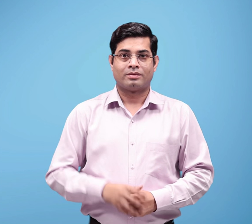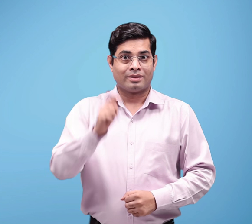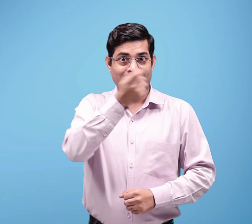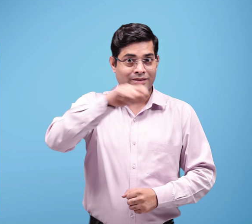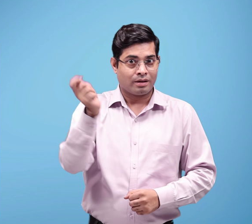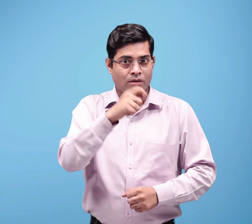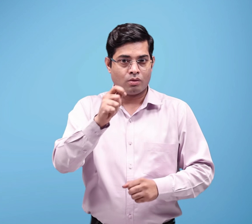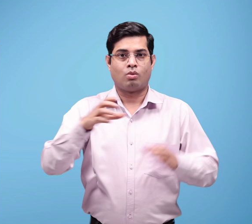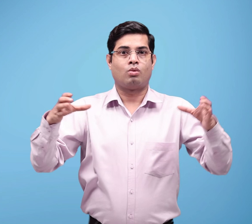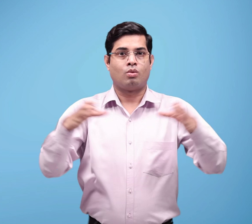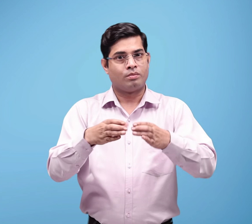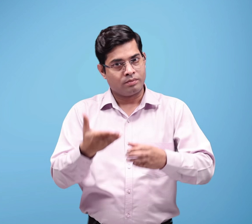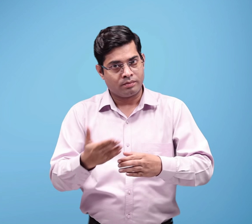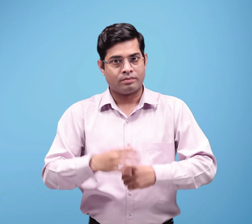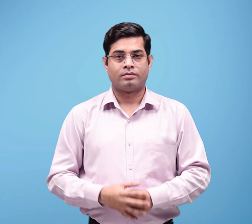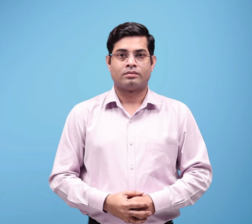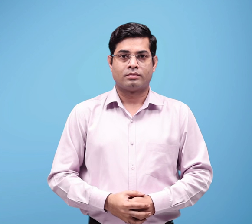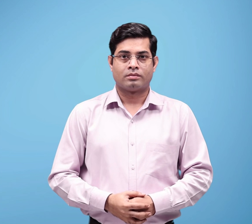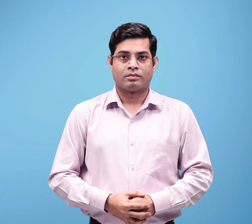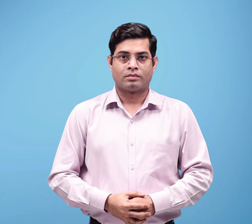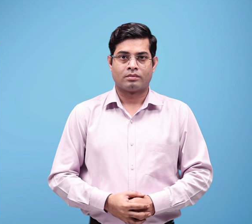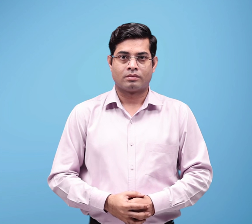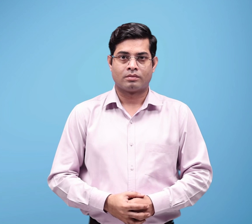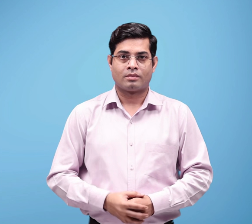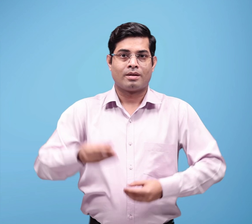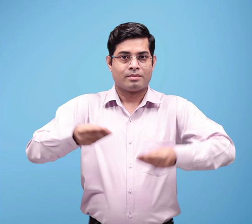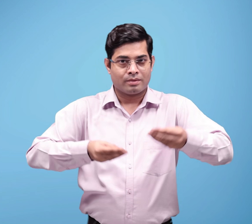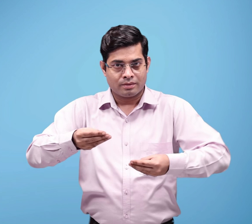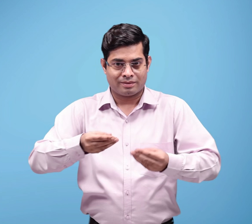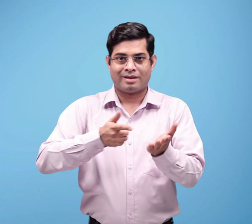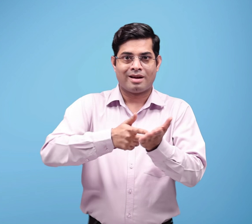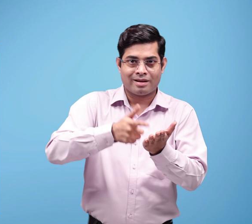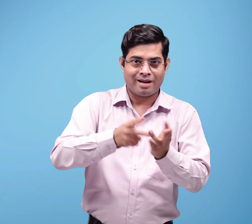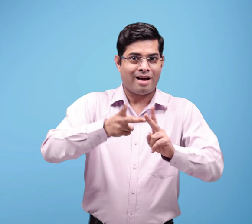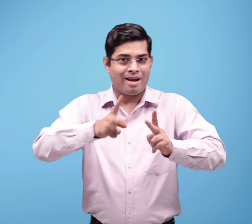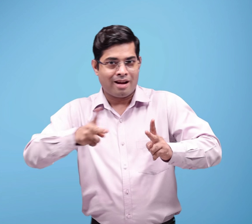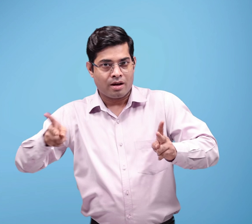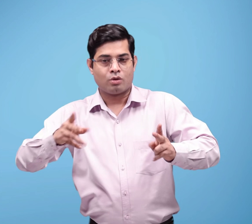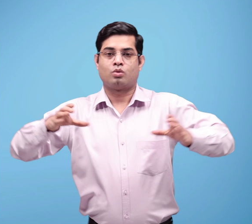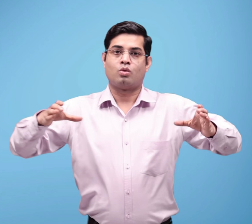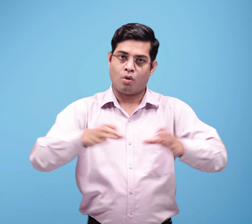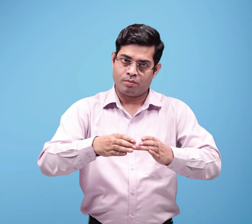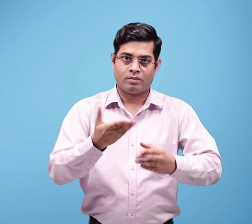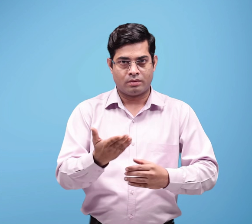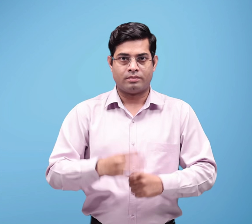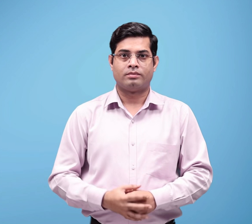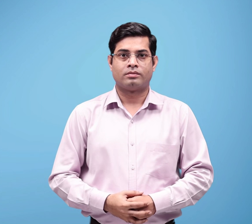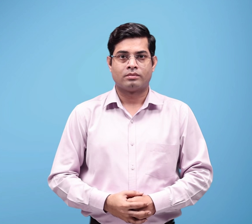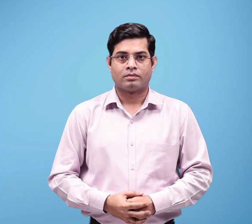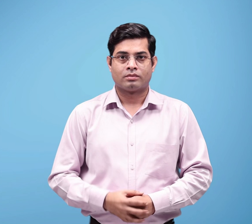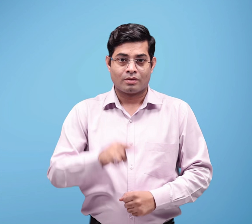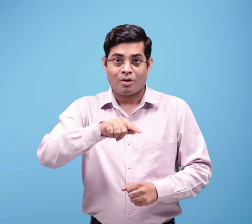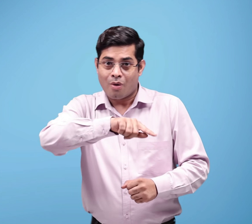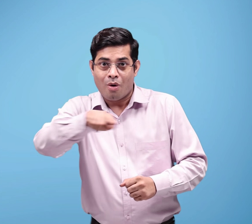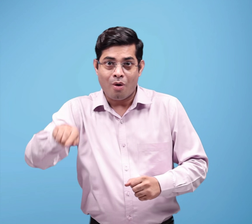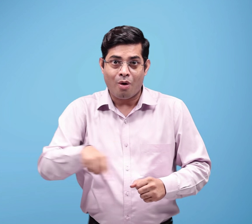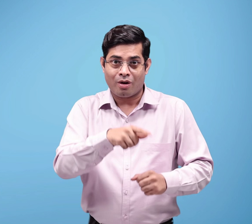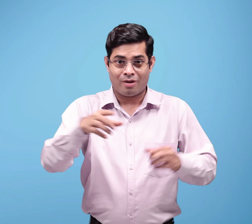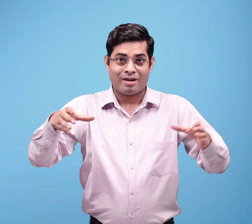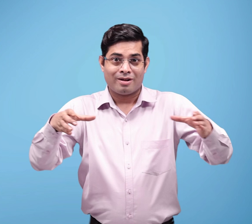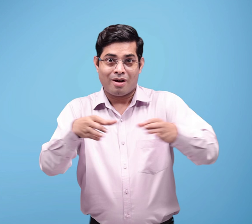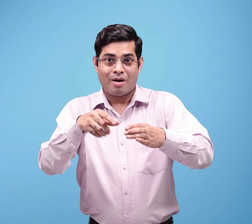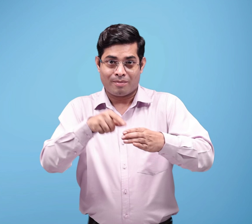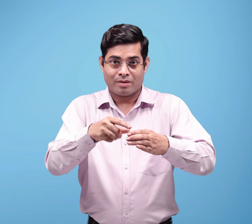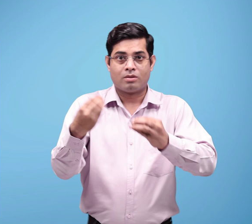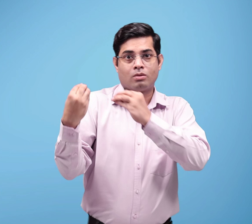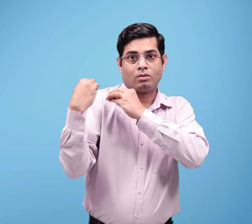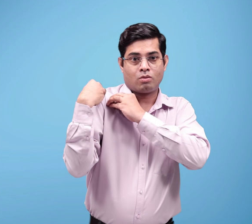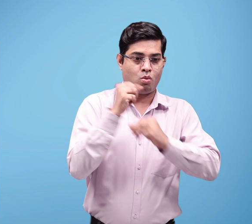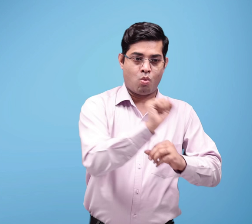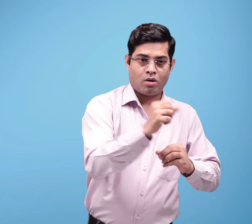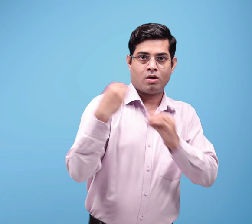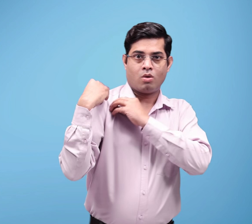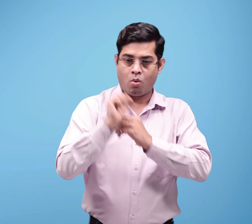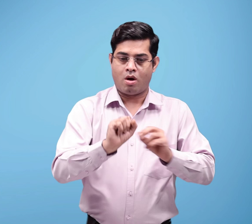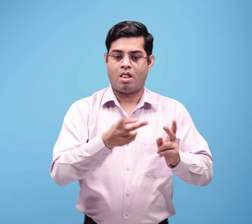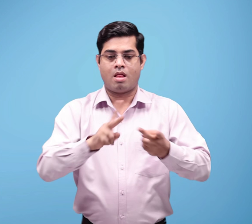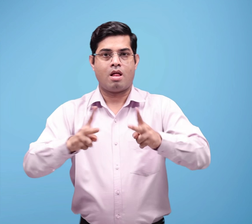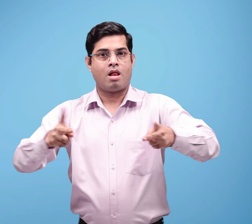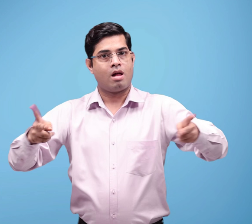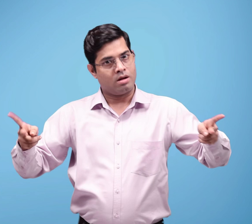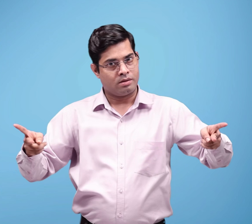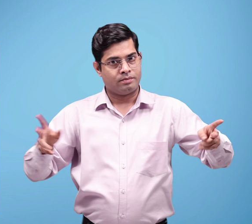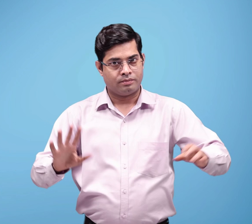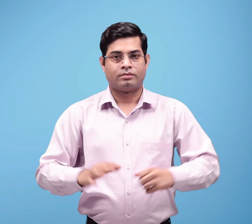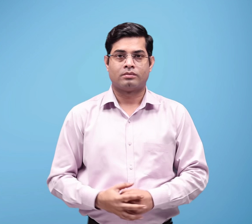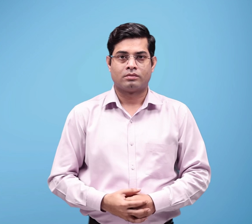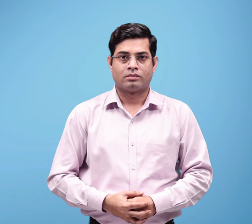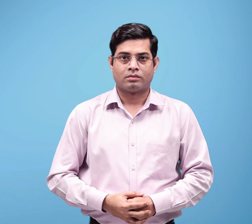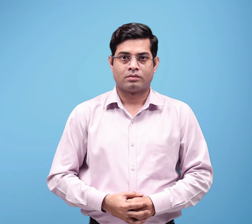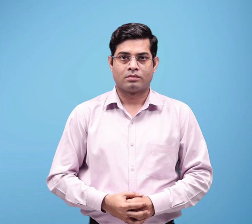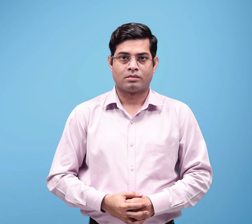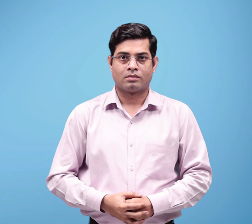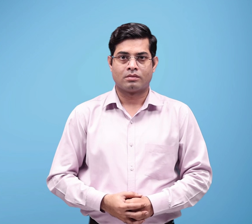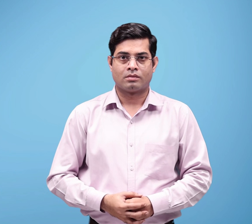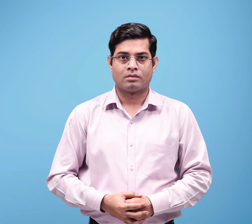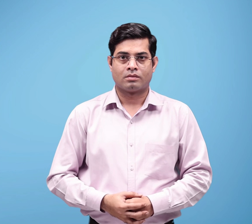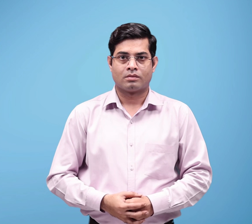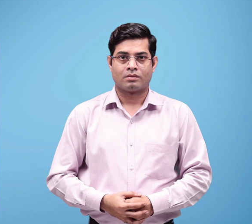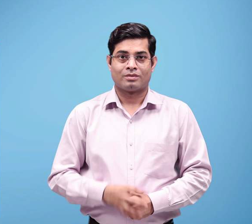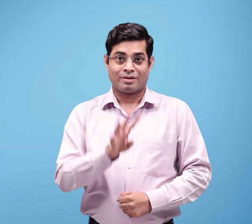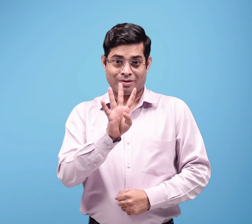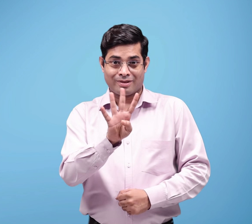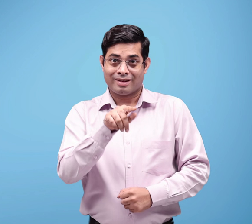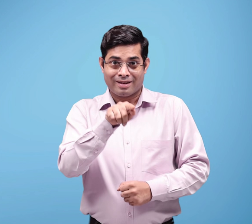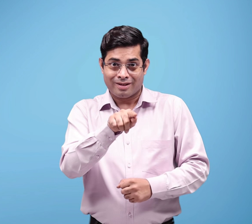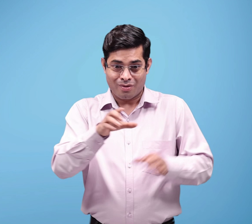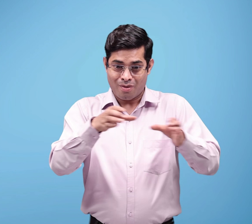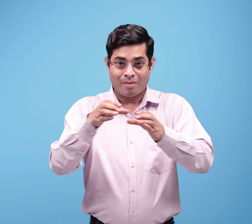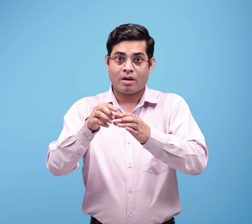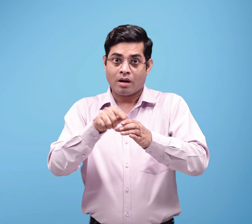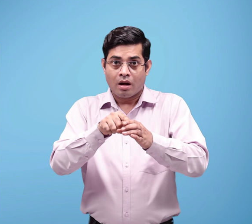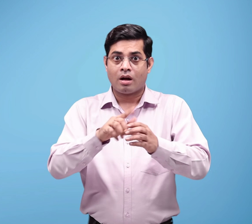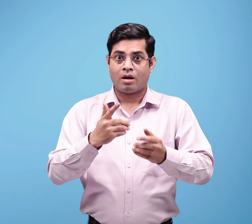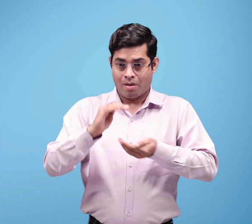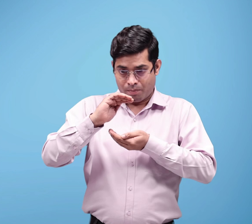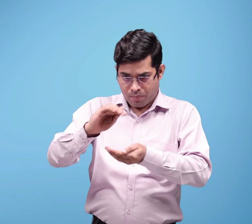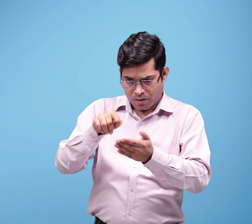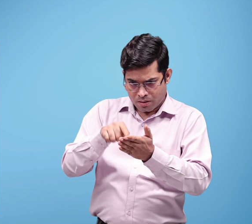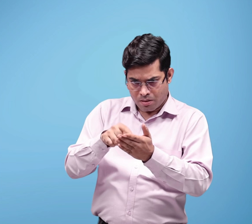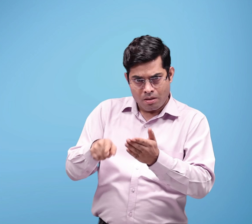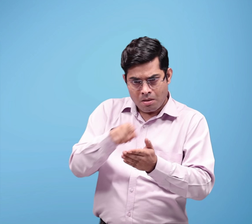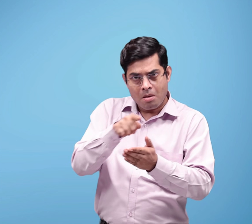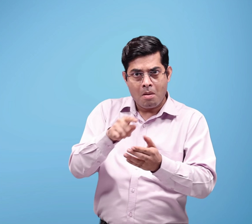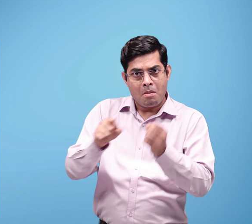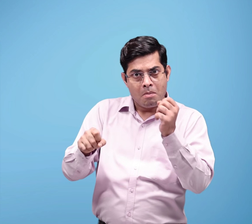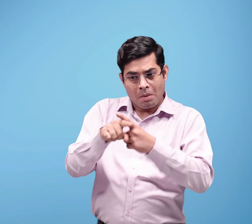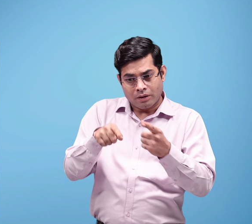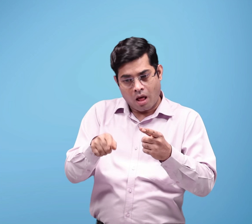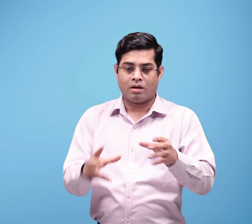kshatriyas, vaishyas and shudras. Each group had different functions. And they were decided on the basis of birth.